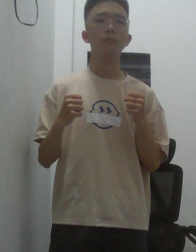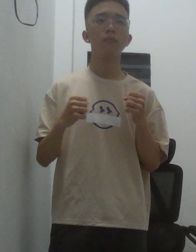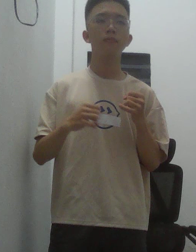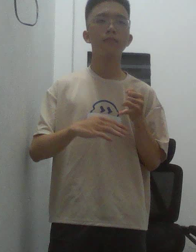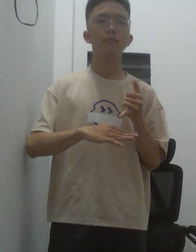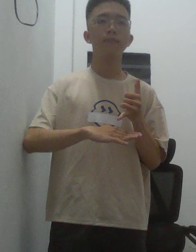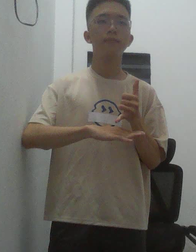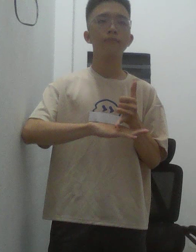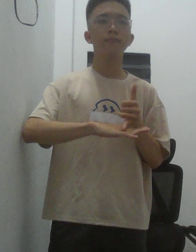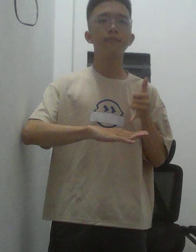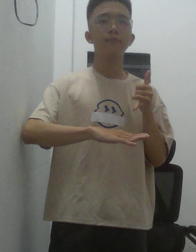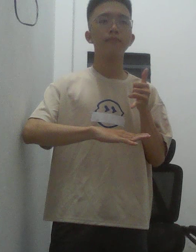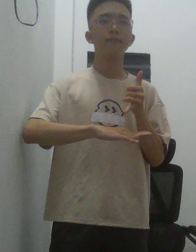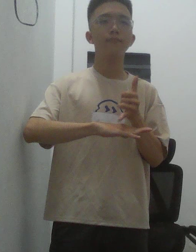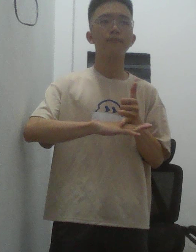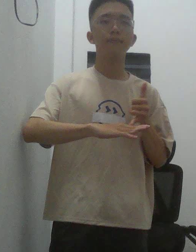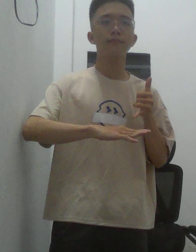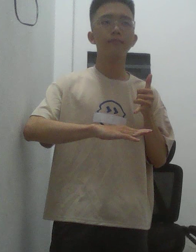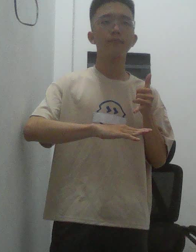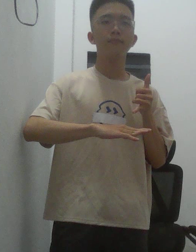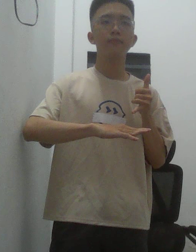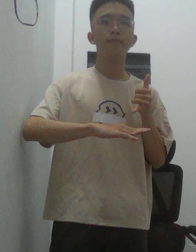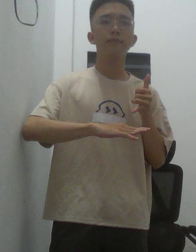cuoi tuan